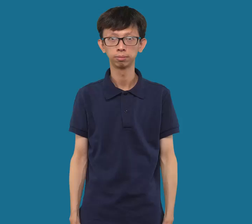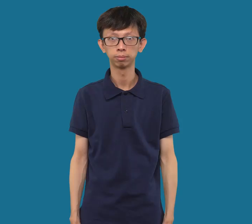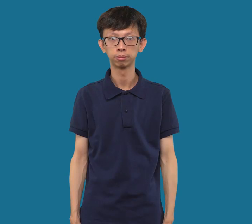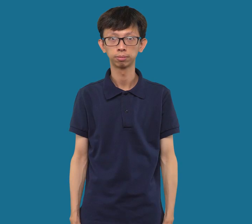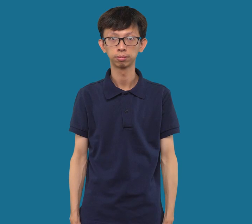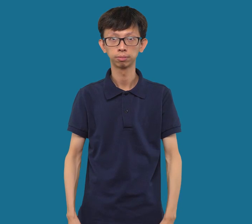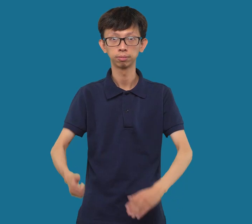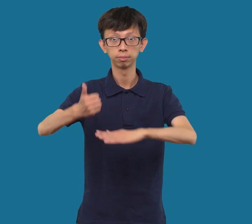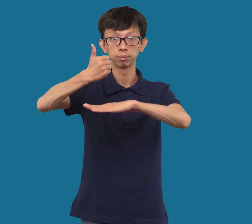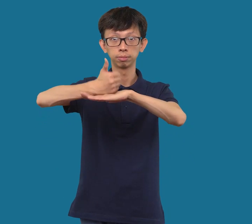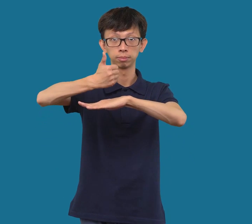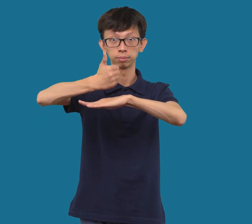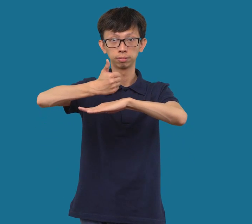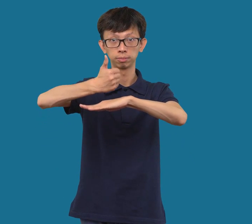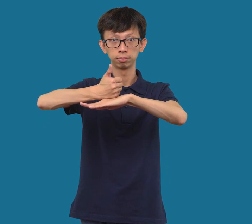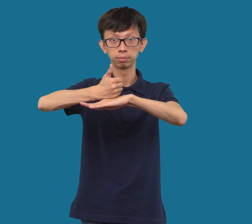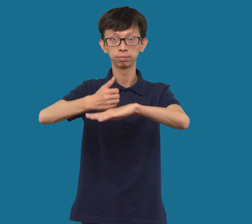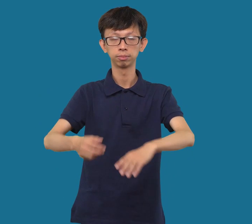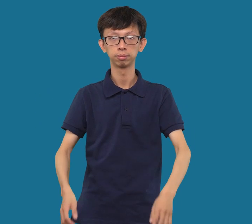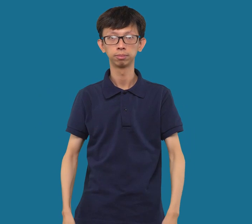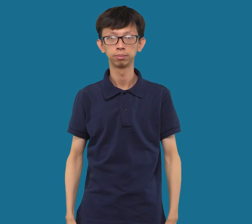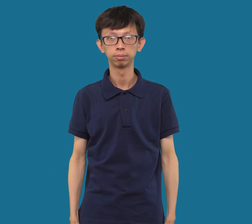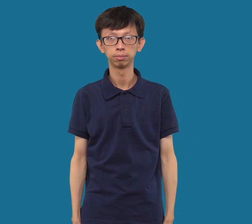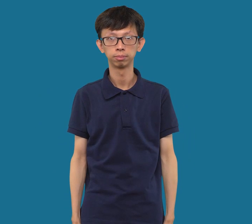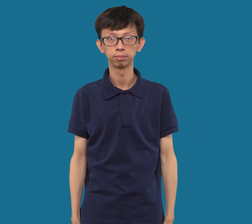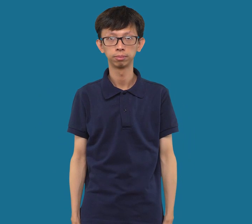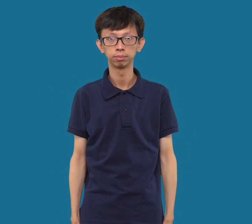nhà nước